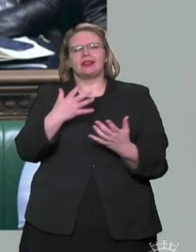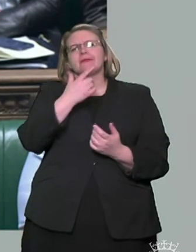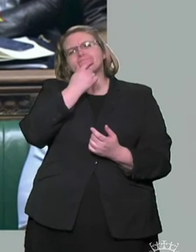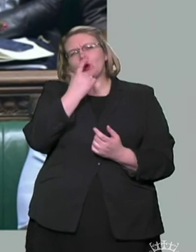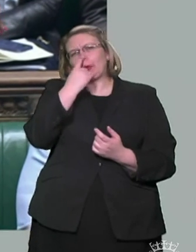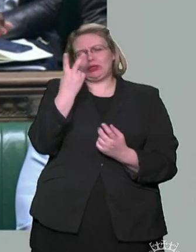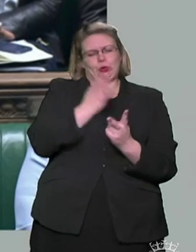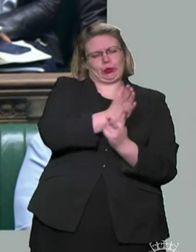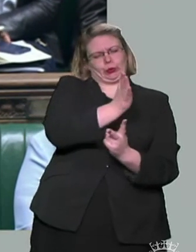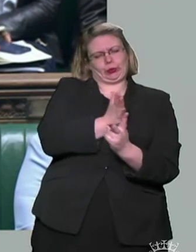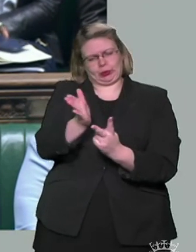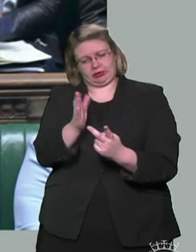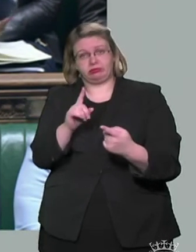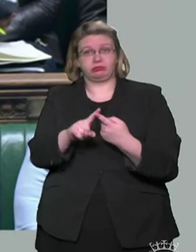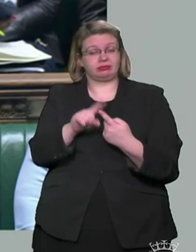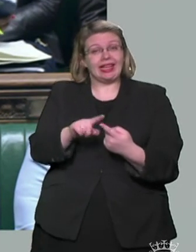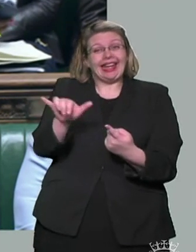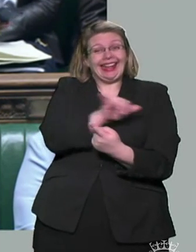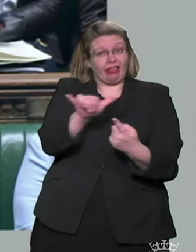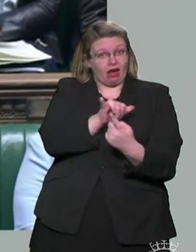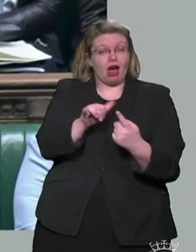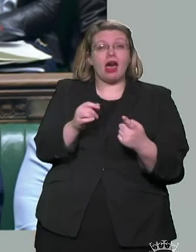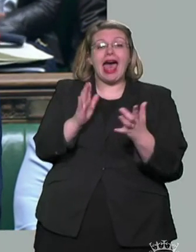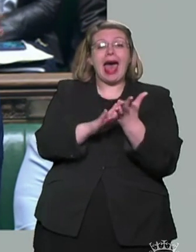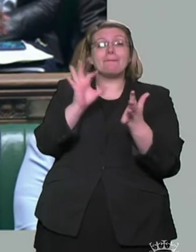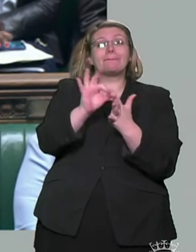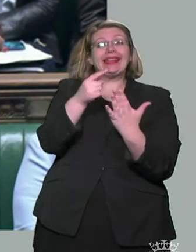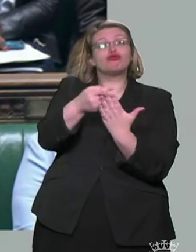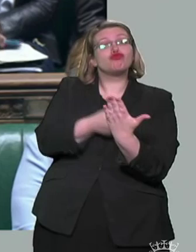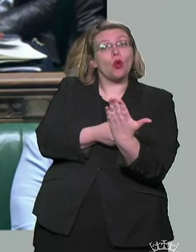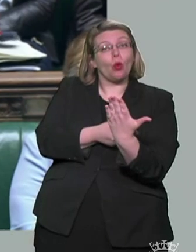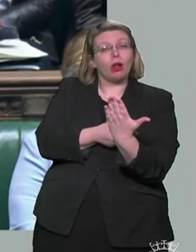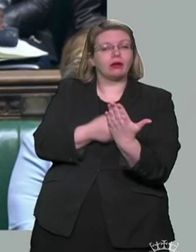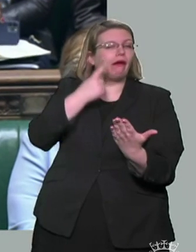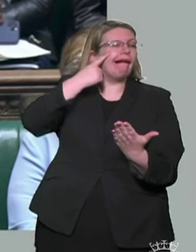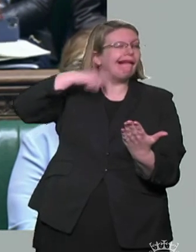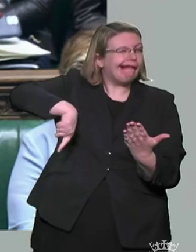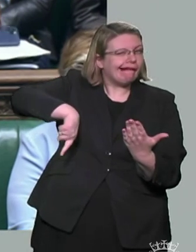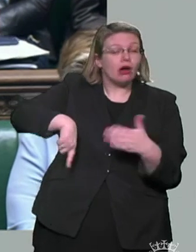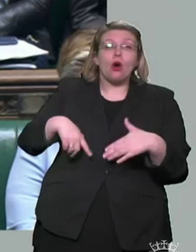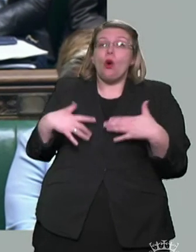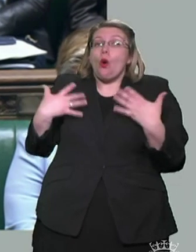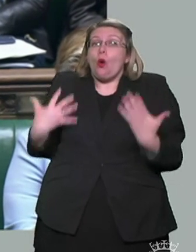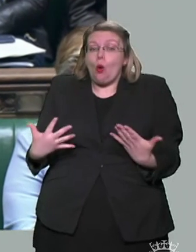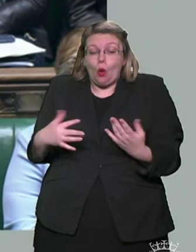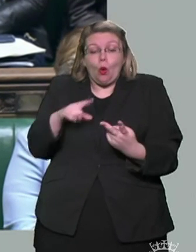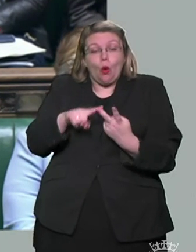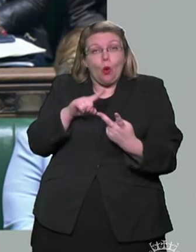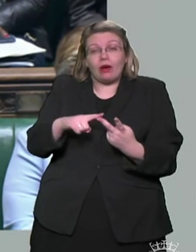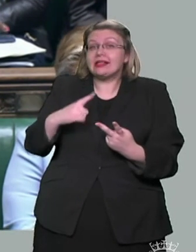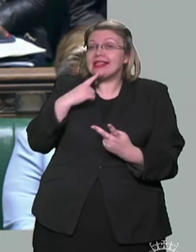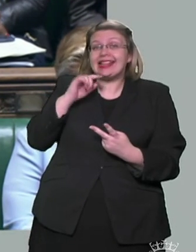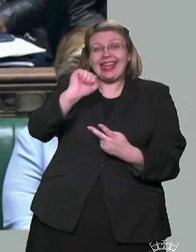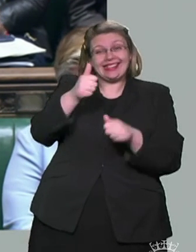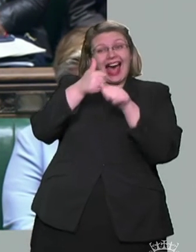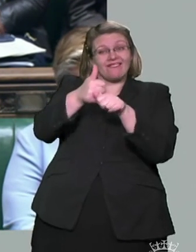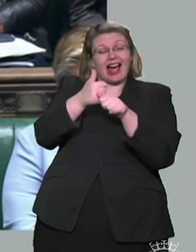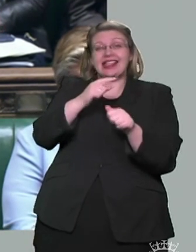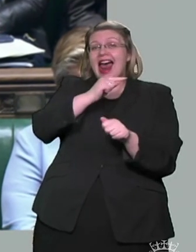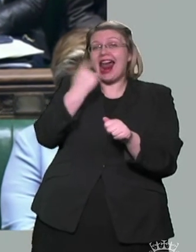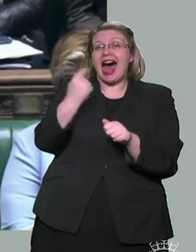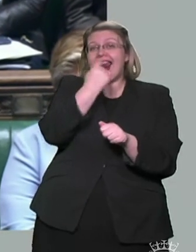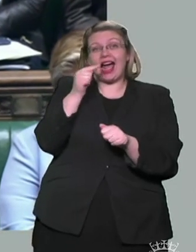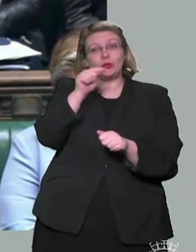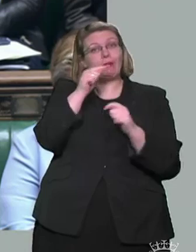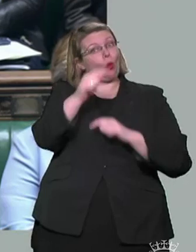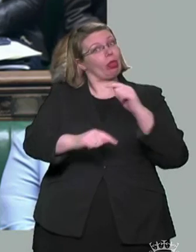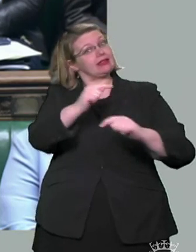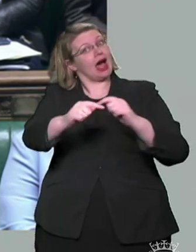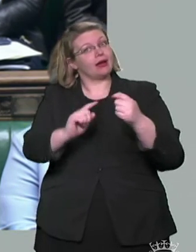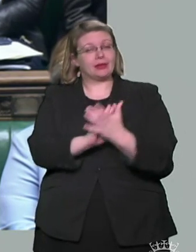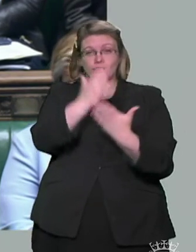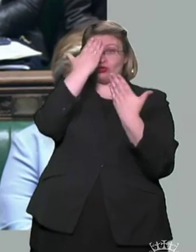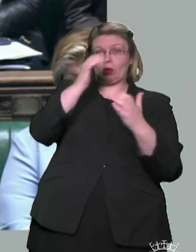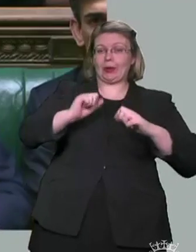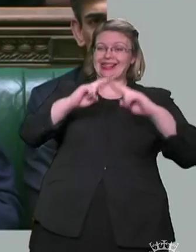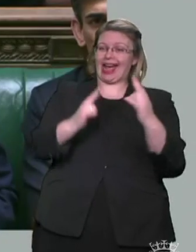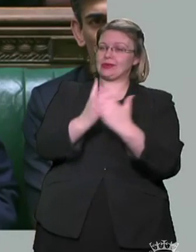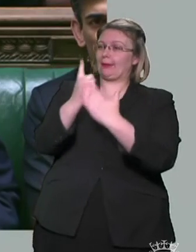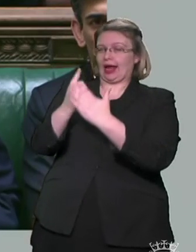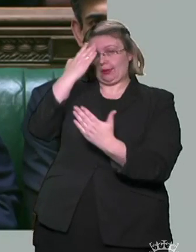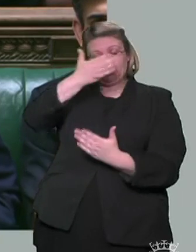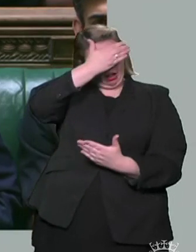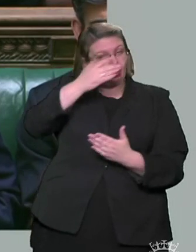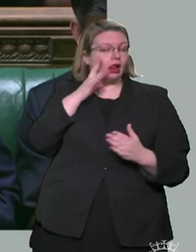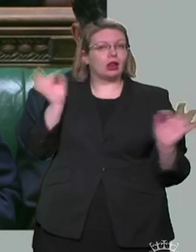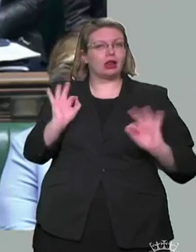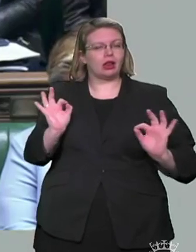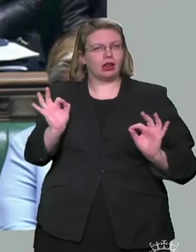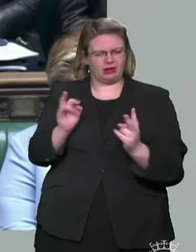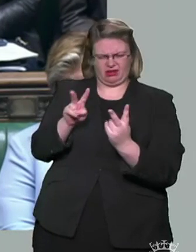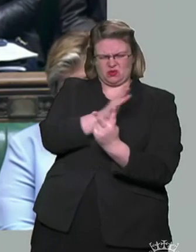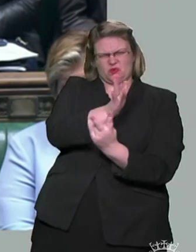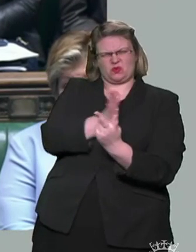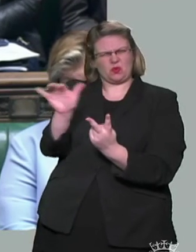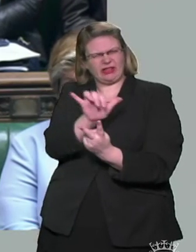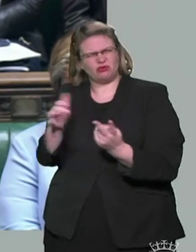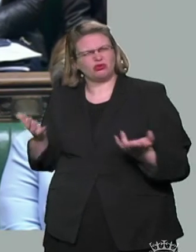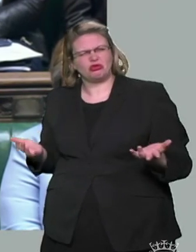Either the Prime Minister is trashing the ministerial code, or he is claiming he was repeatedly lied to by his own advisers and did not know what was going on in his own house and his own office.